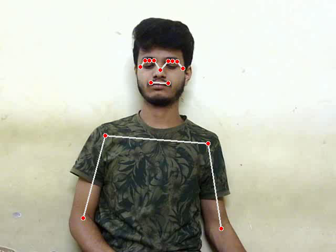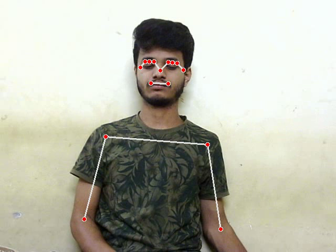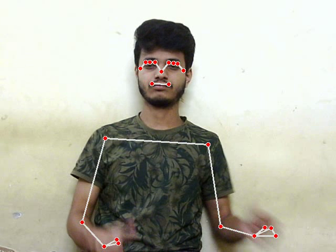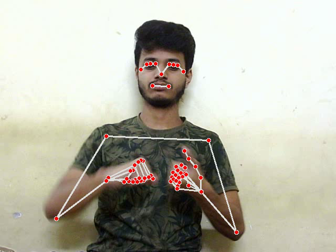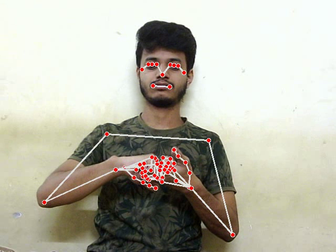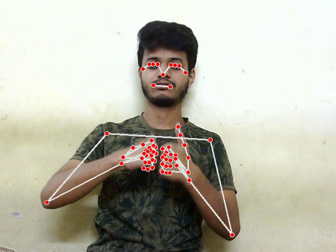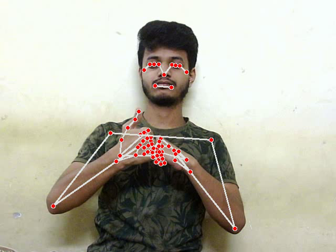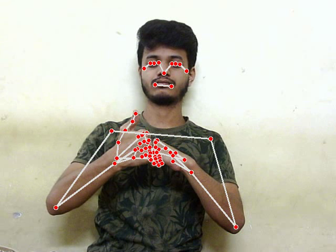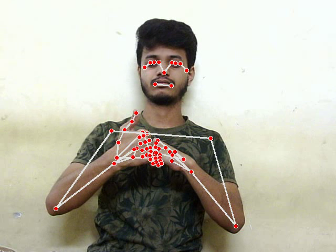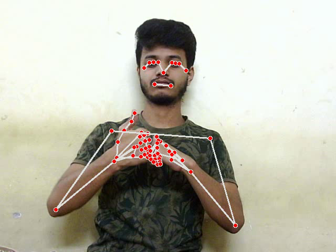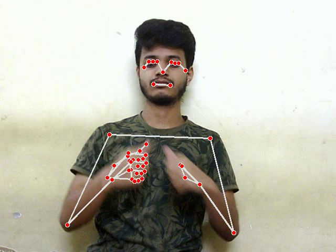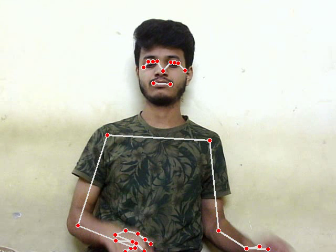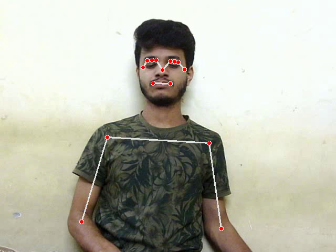how